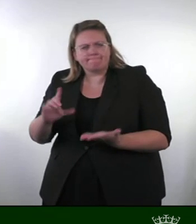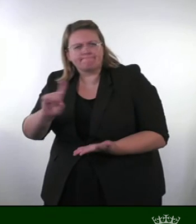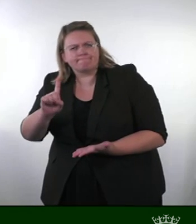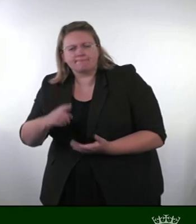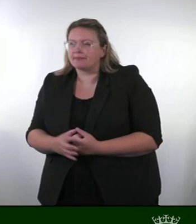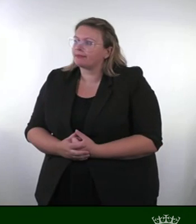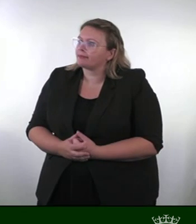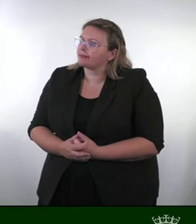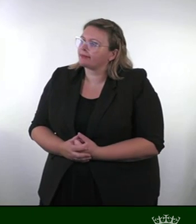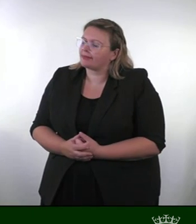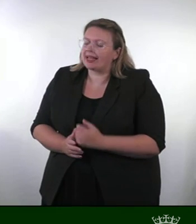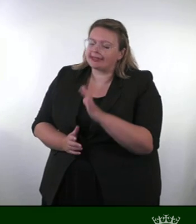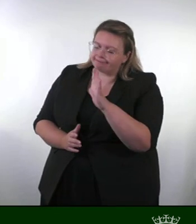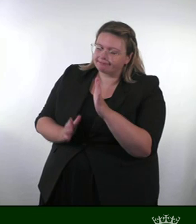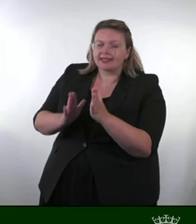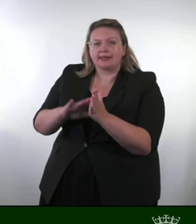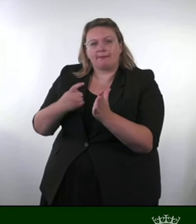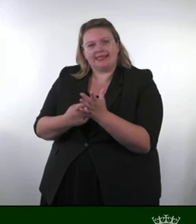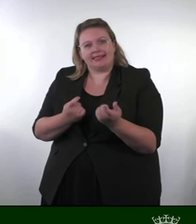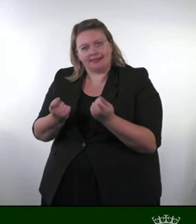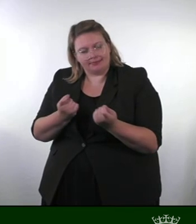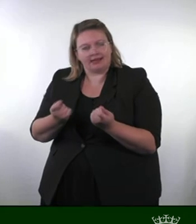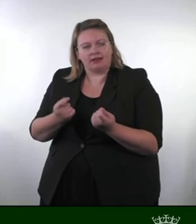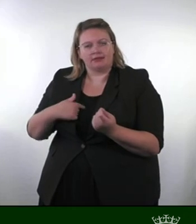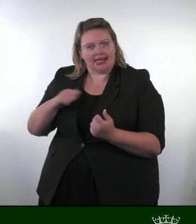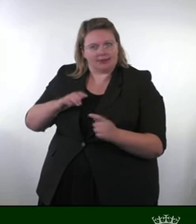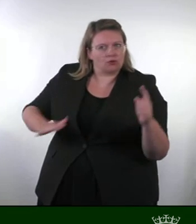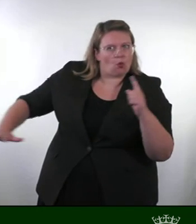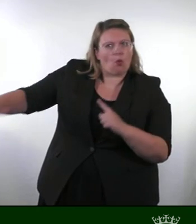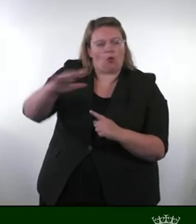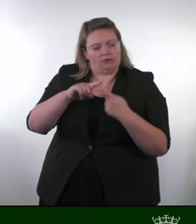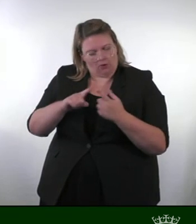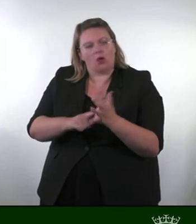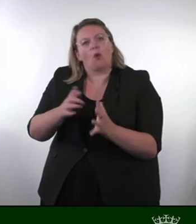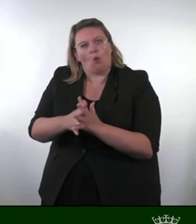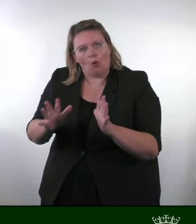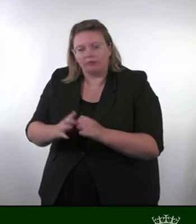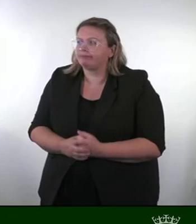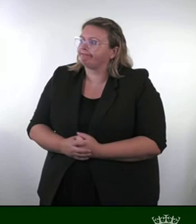We expect everybody in this country to obey the law.